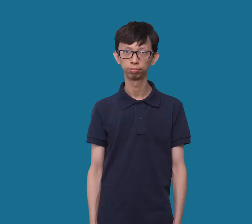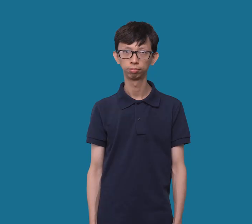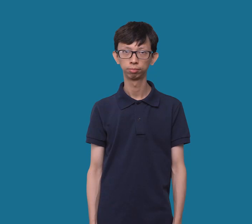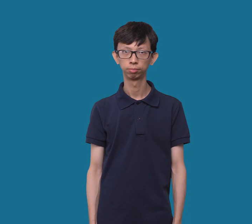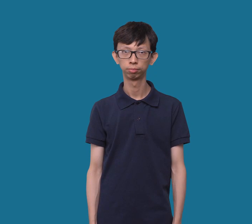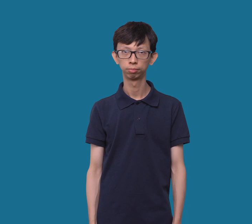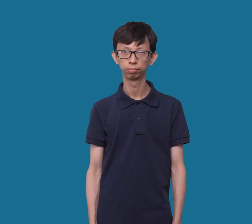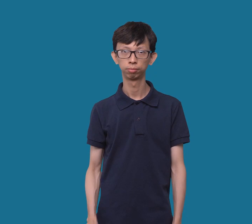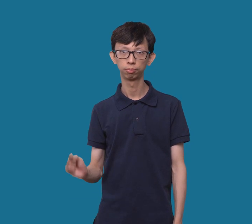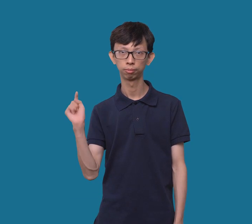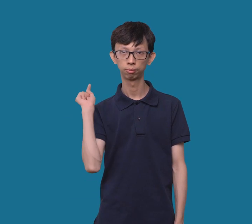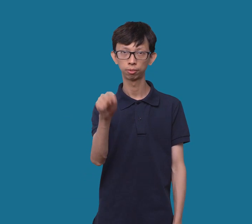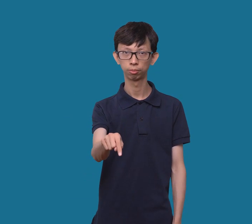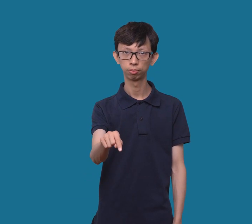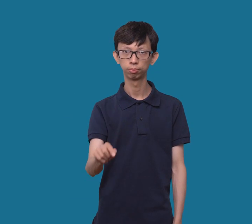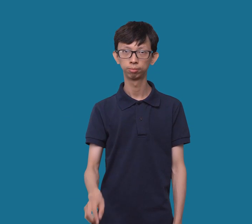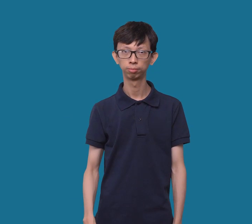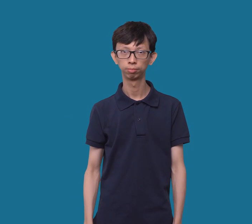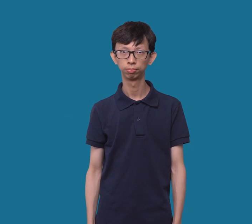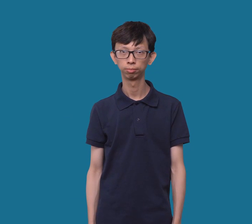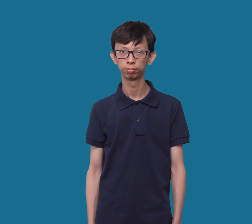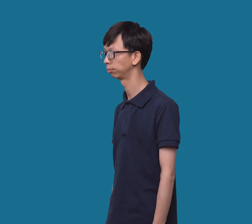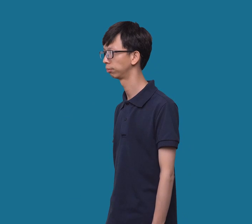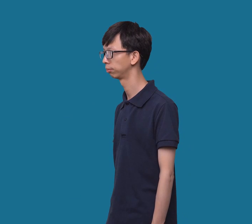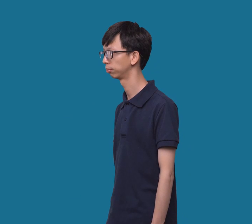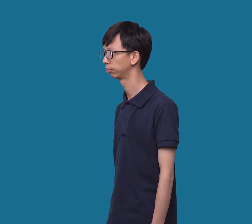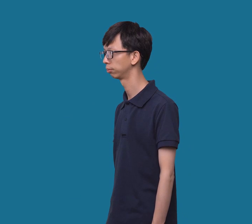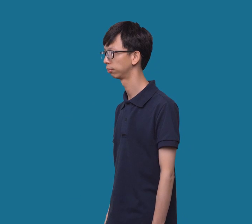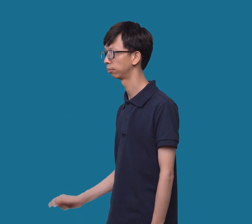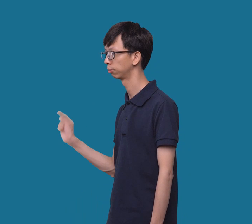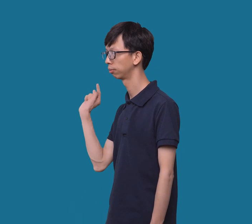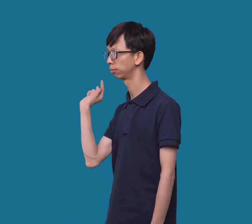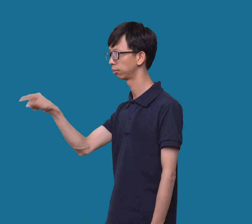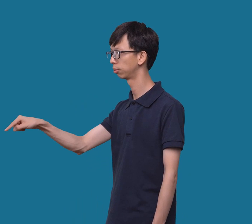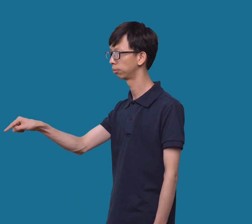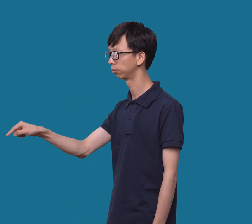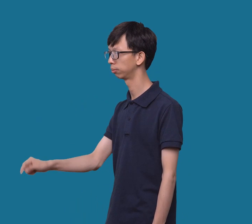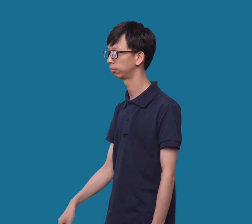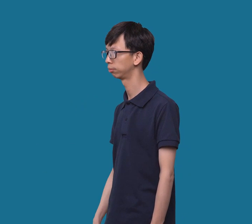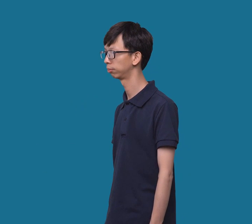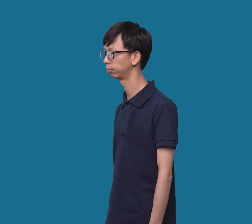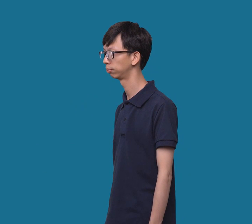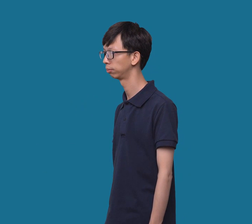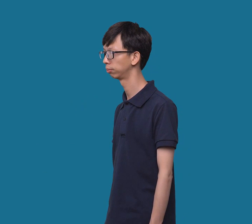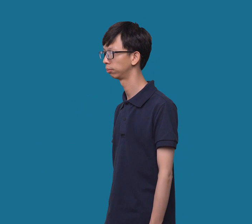vào